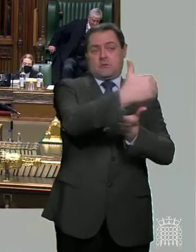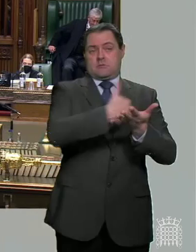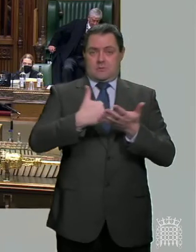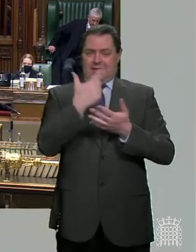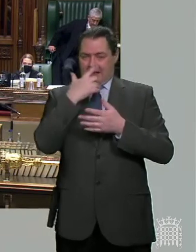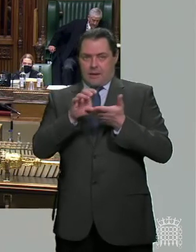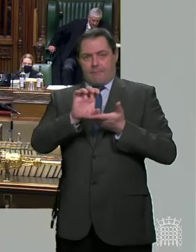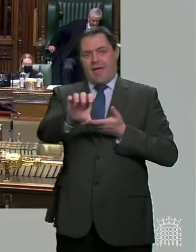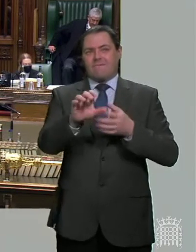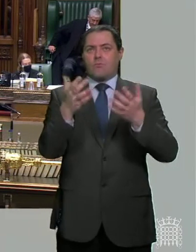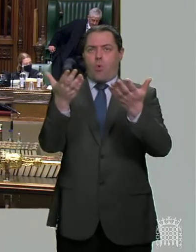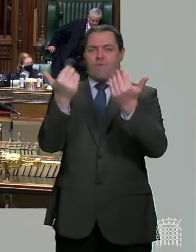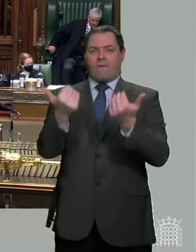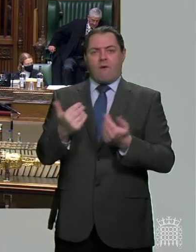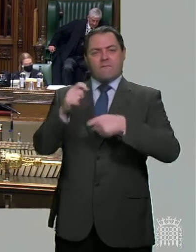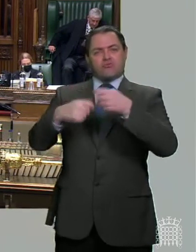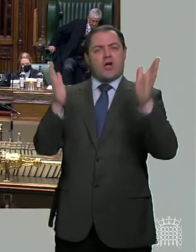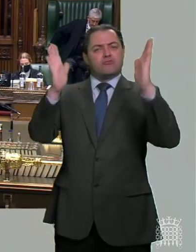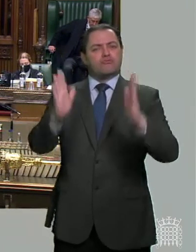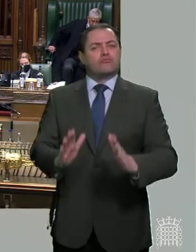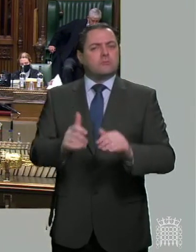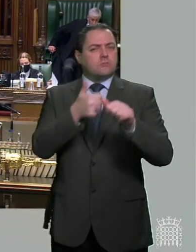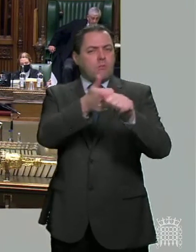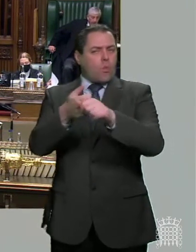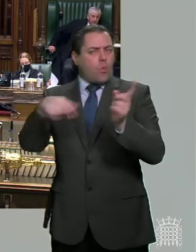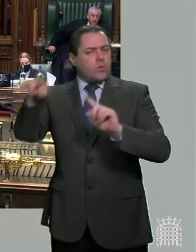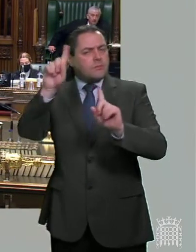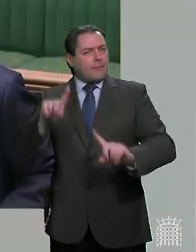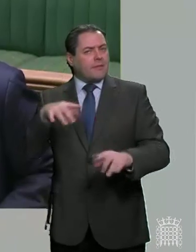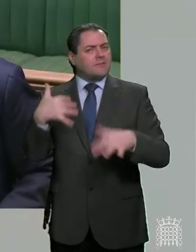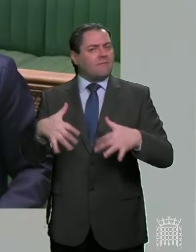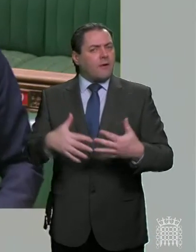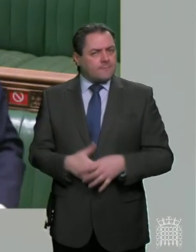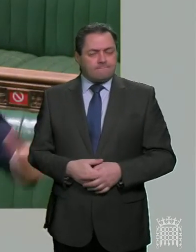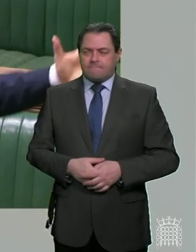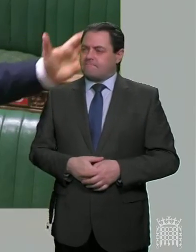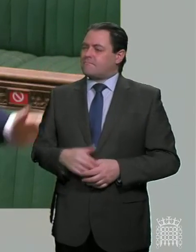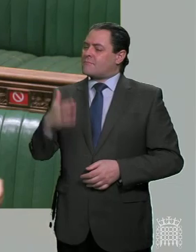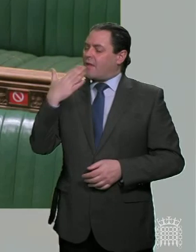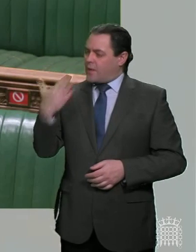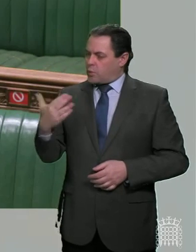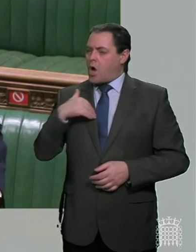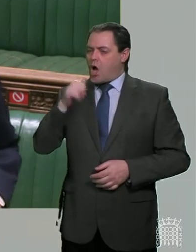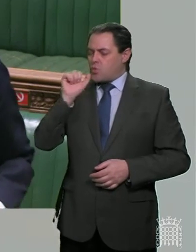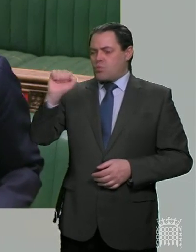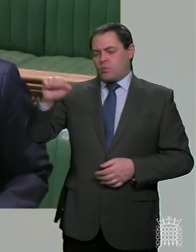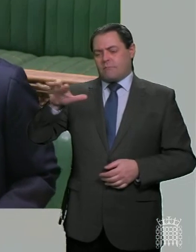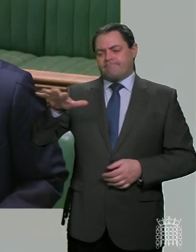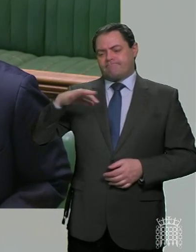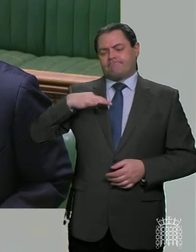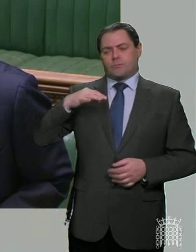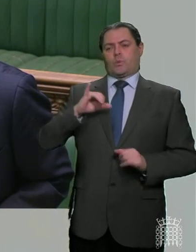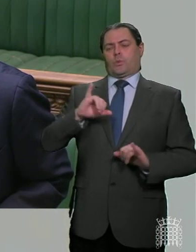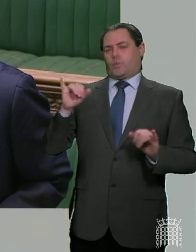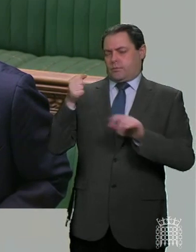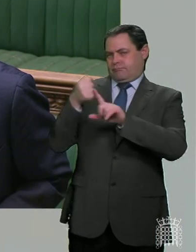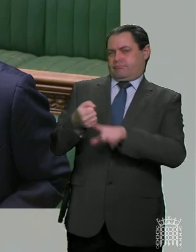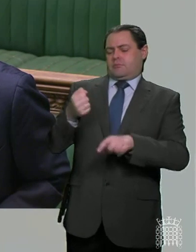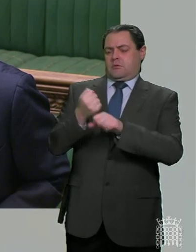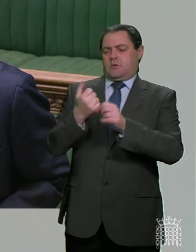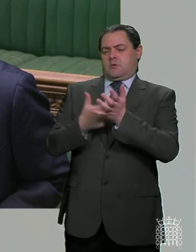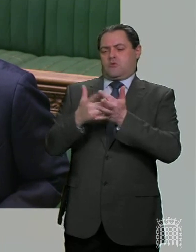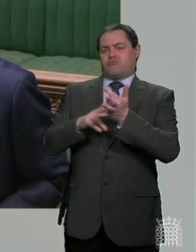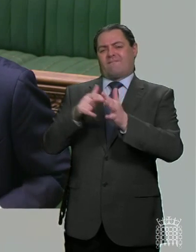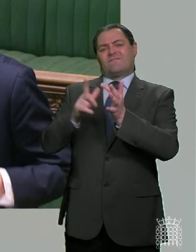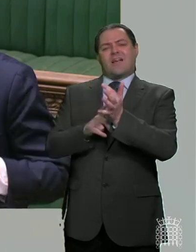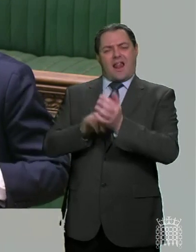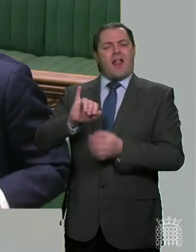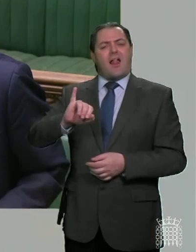I know how much my honourable Friend cares about this issue and how deeply her constituents have been affected by the Grenfell fire.